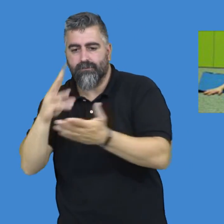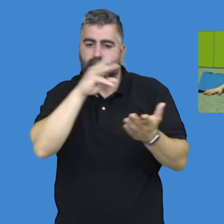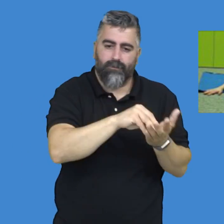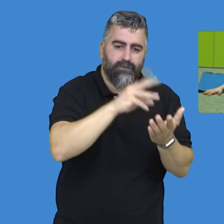vez